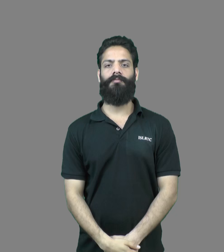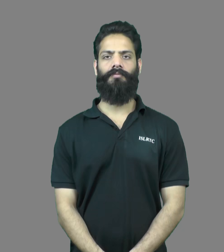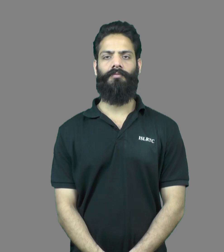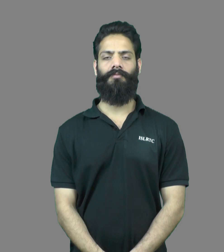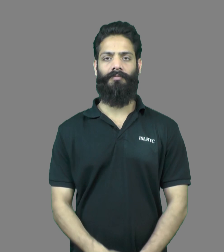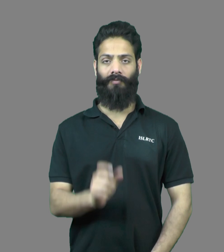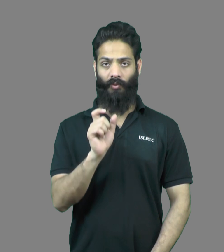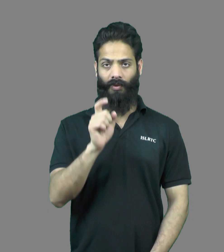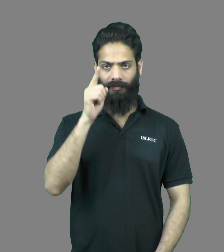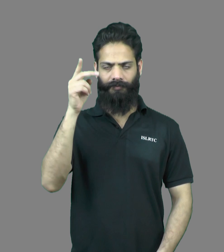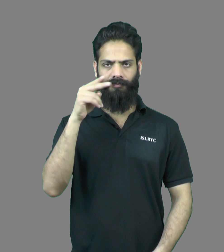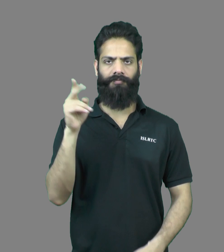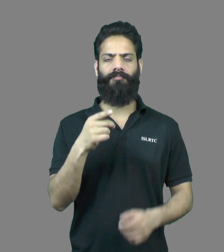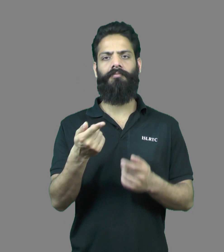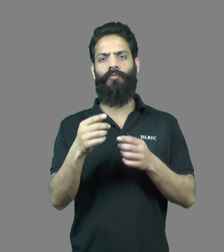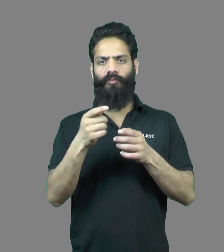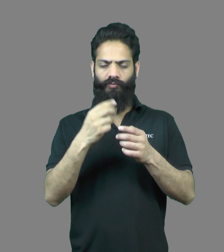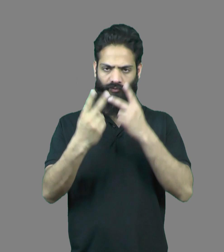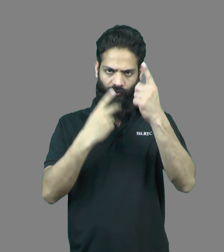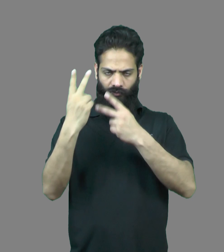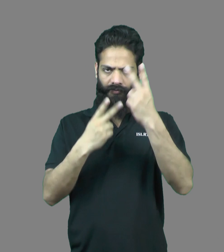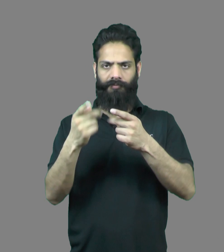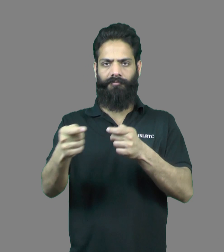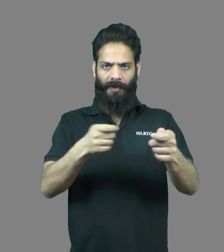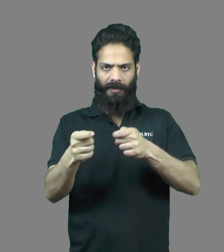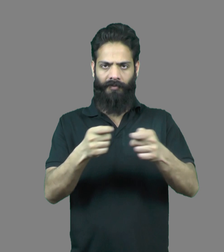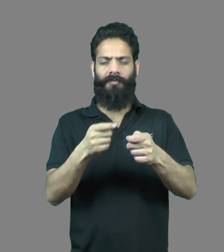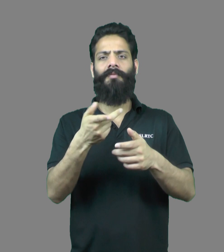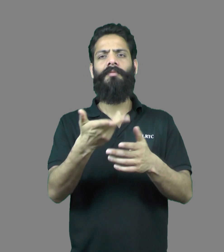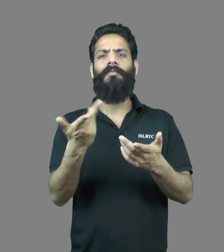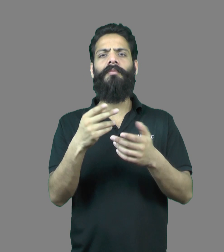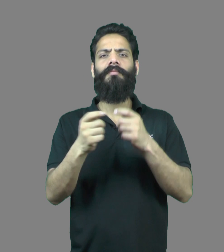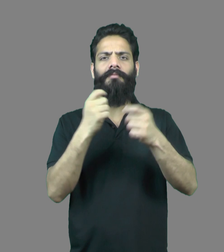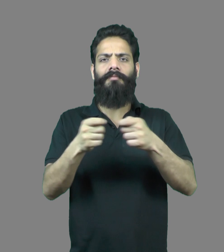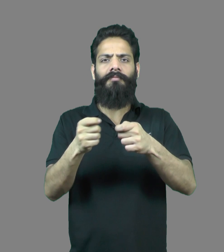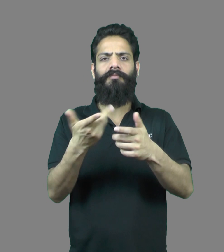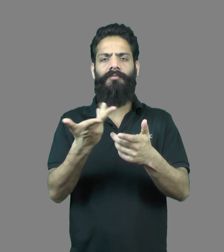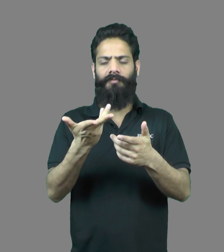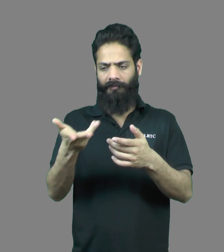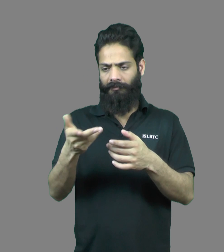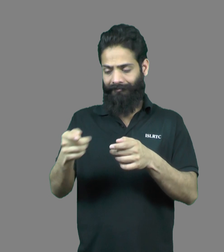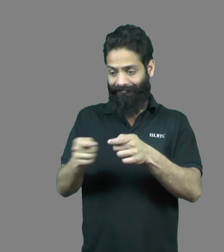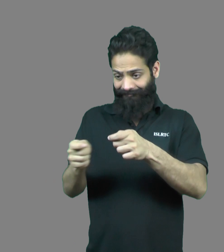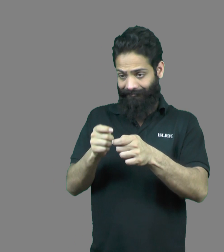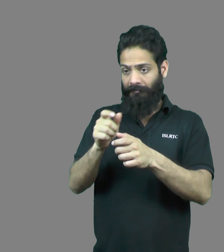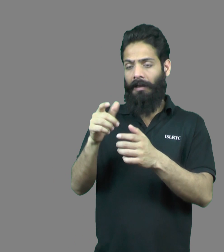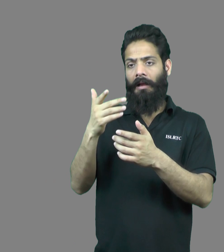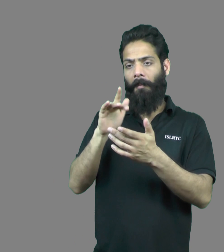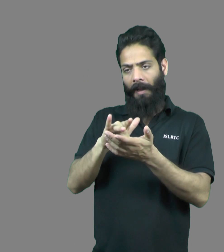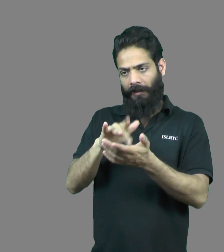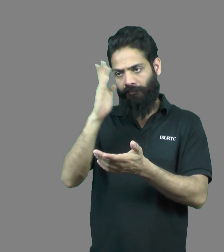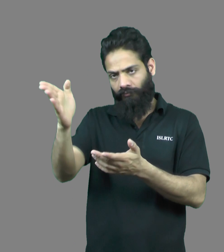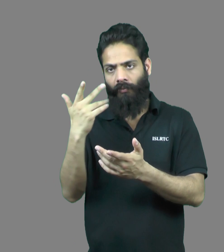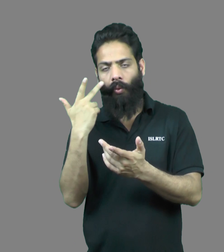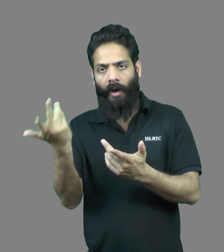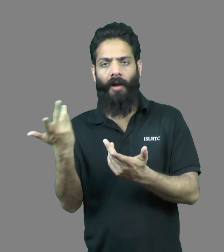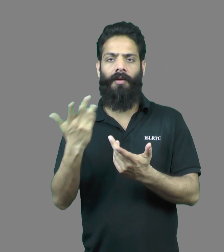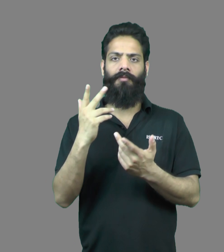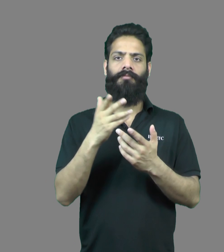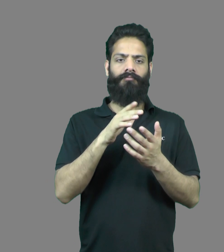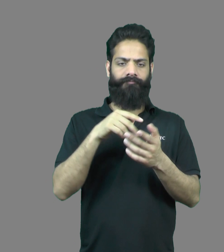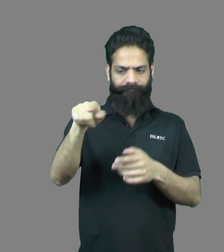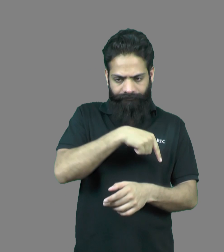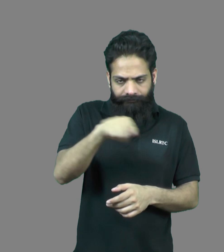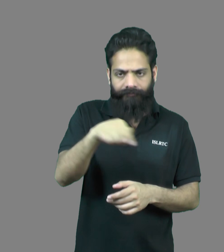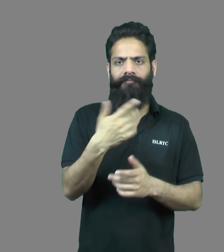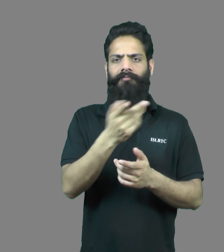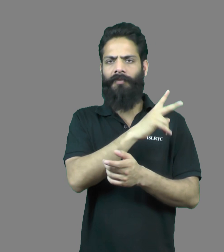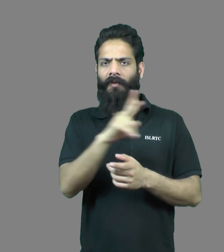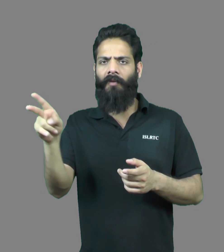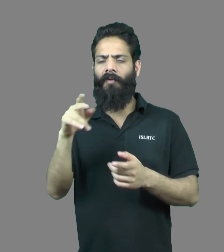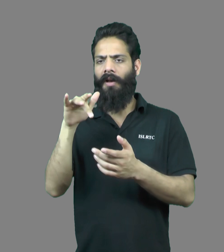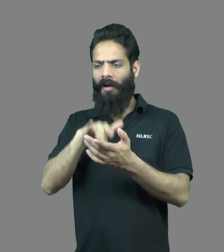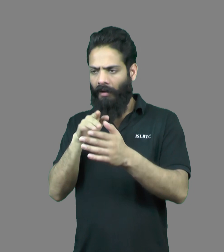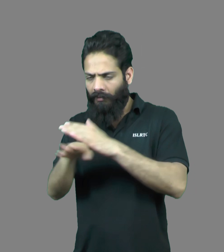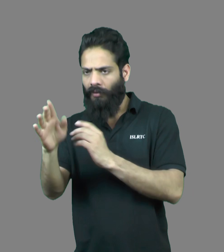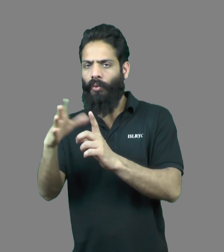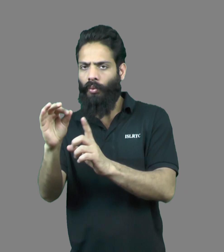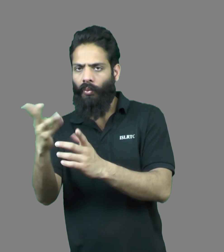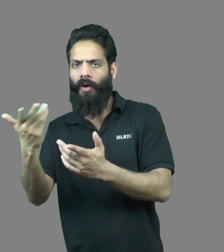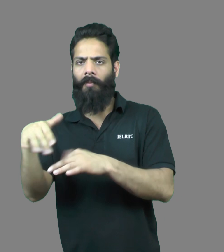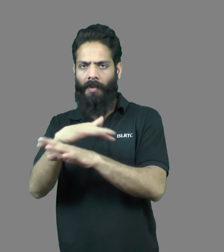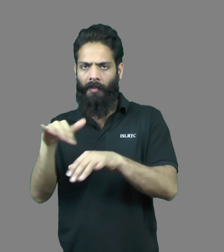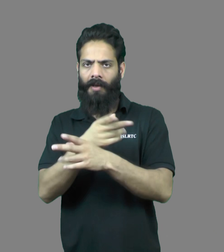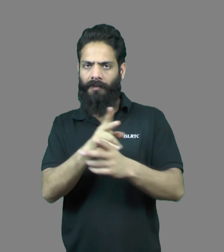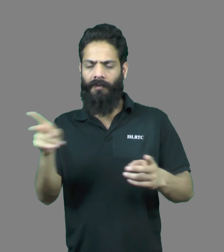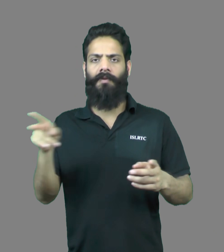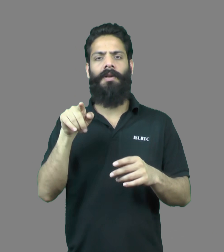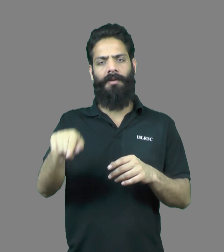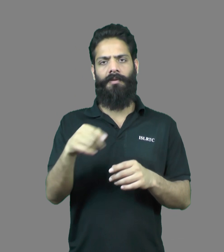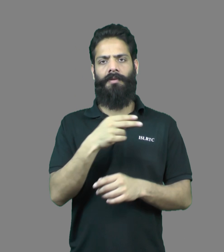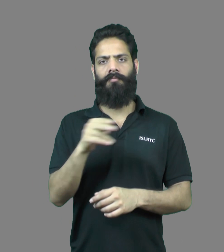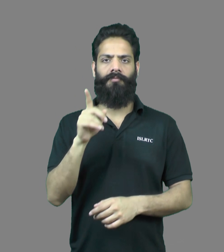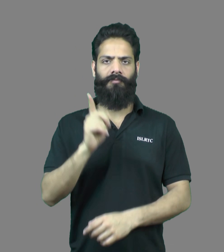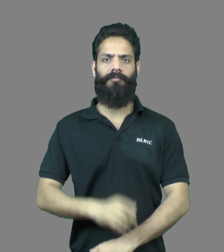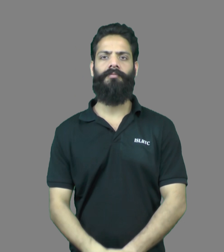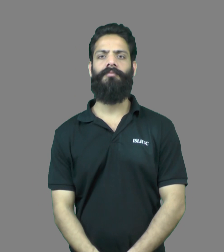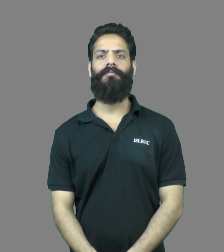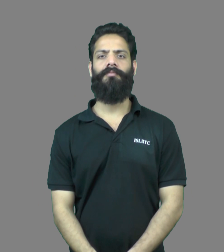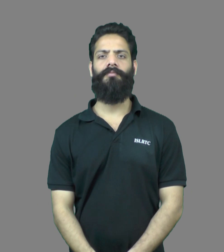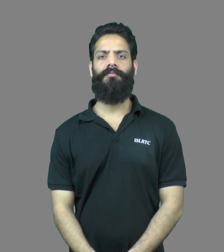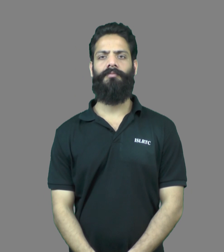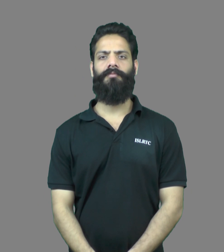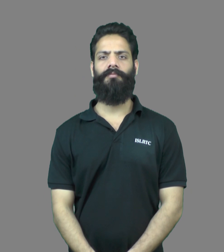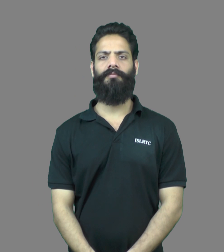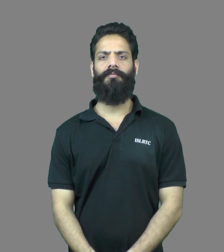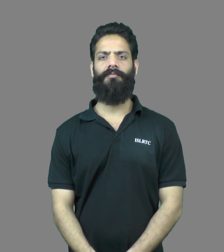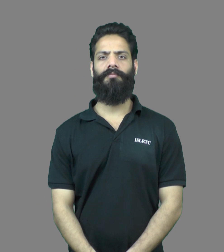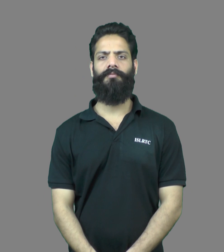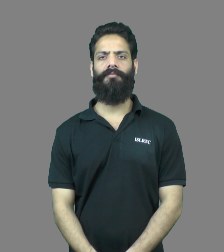Tourism Management